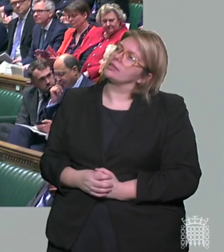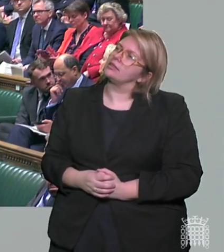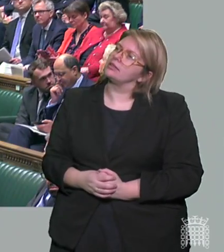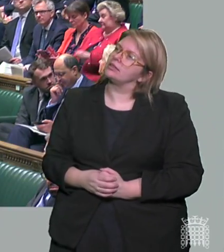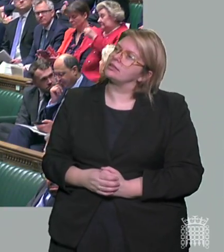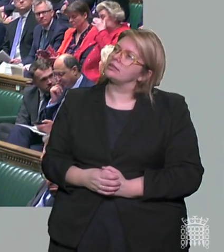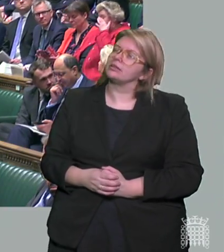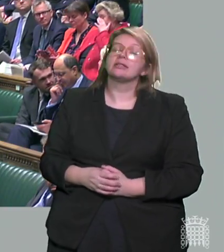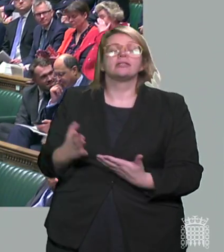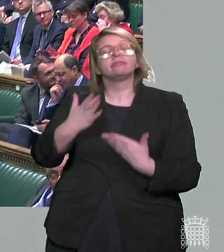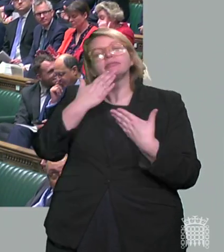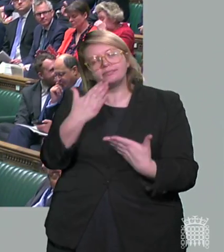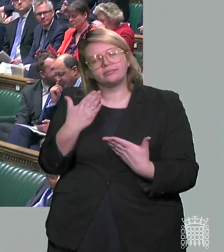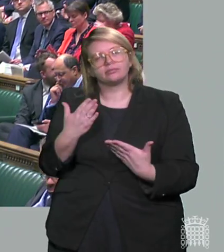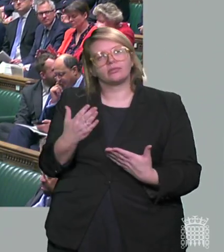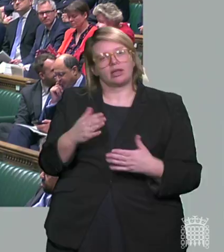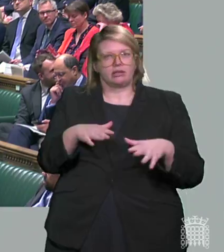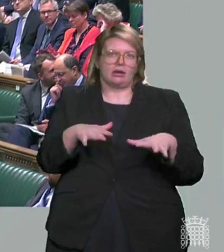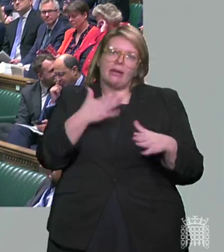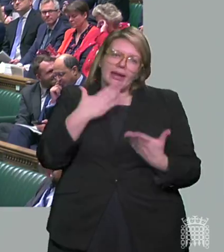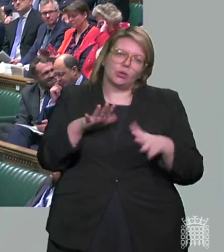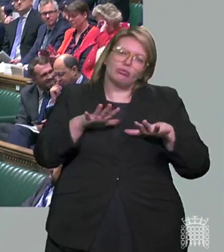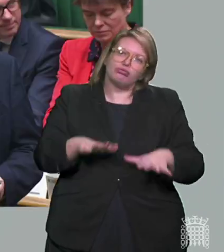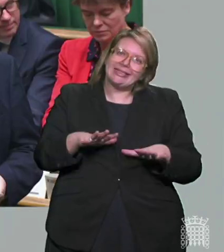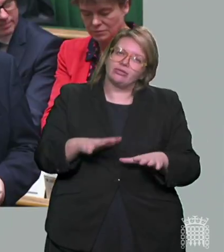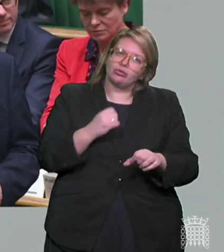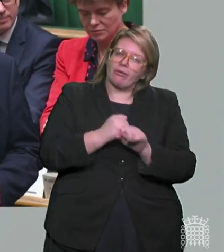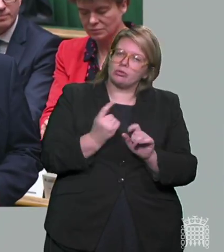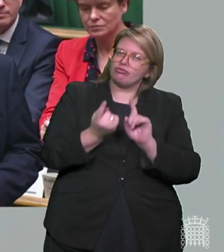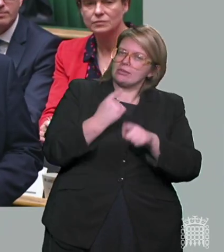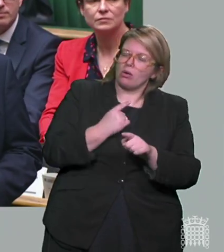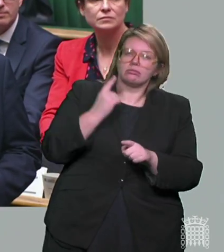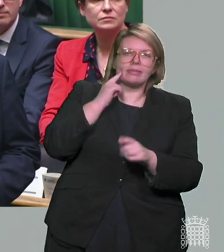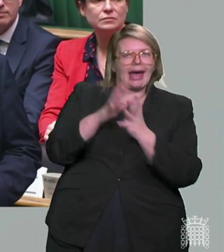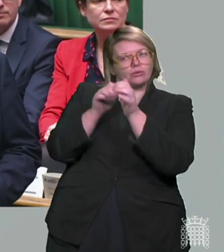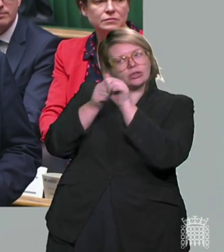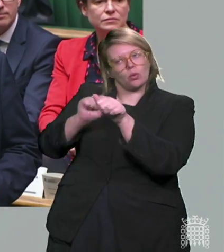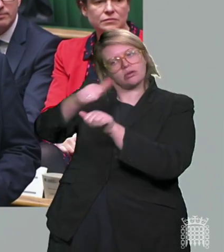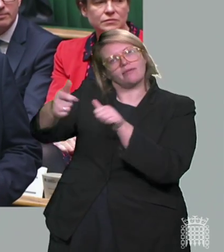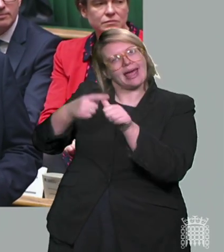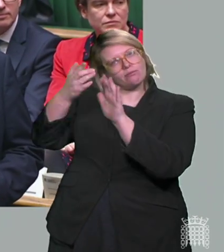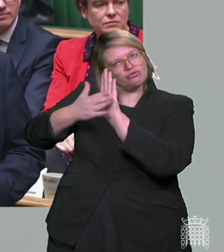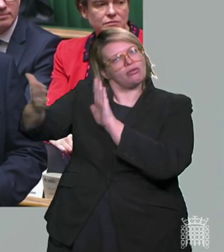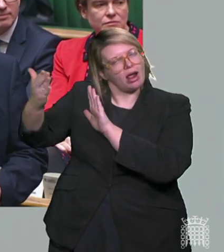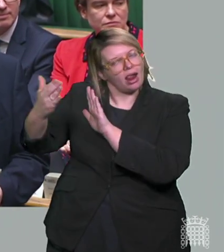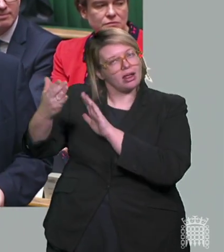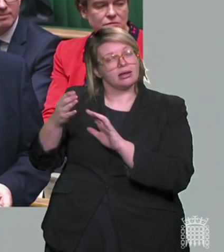I also welcome the UK Government’s decision to include seafood processing in ongoing energy support beyond April.